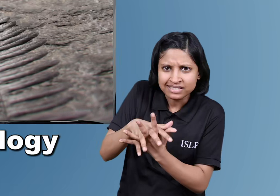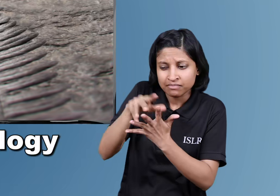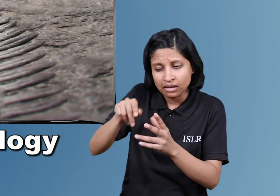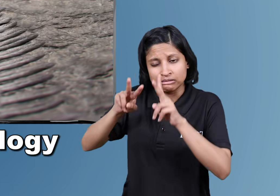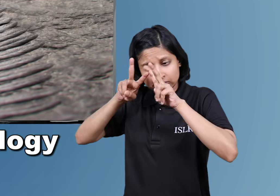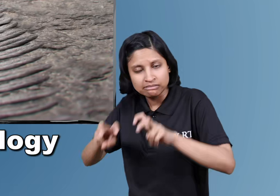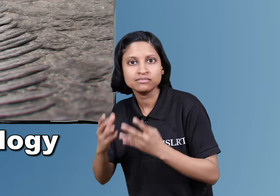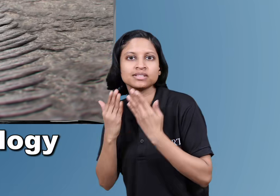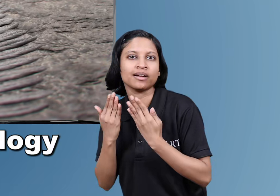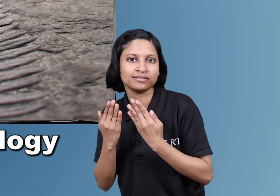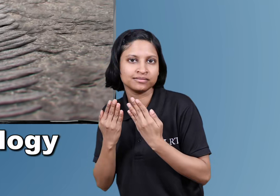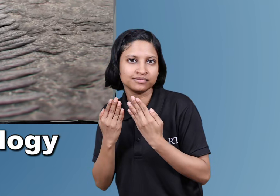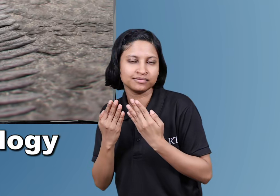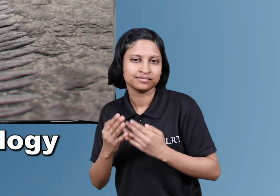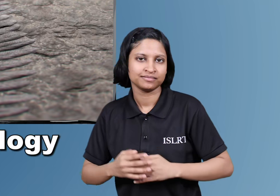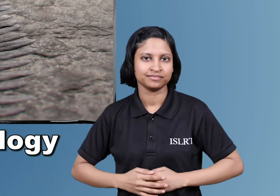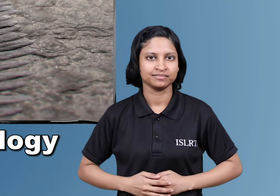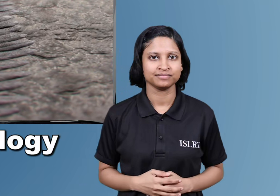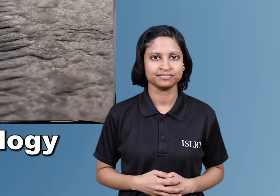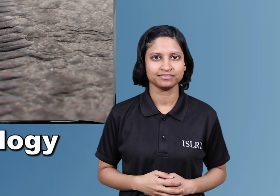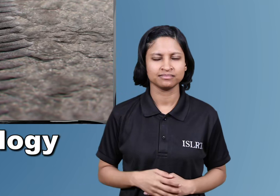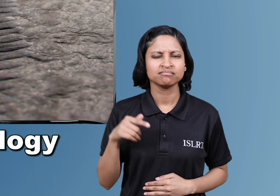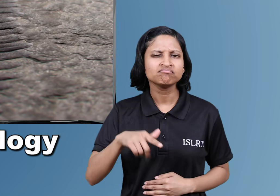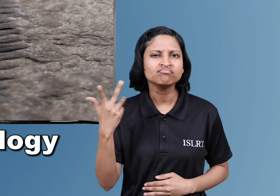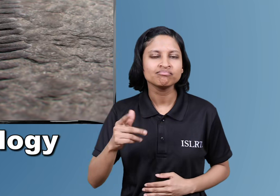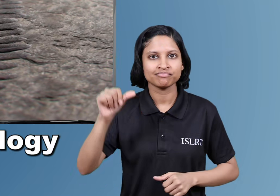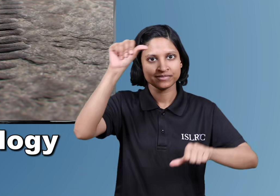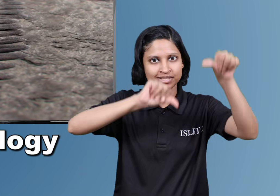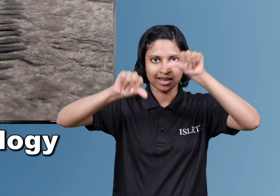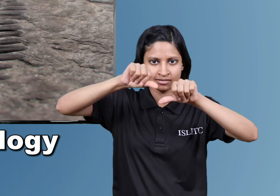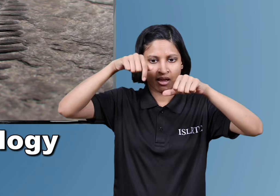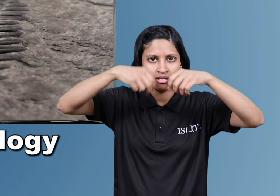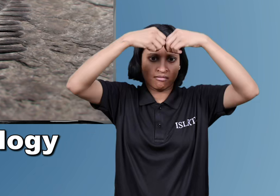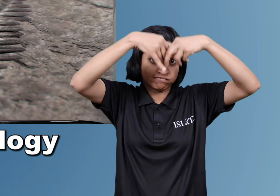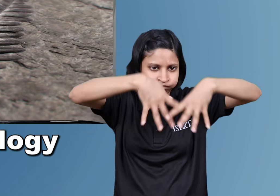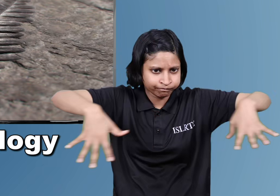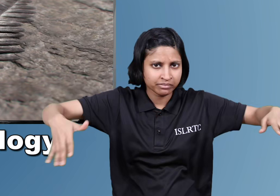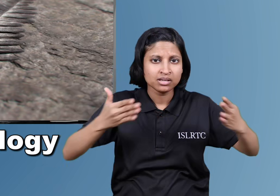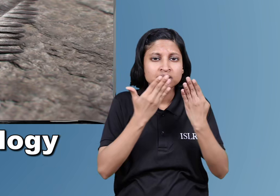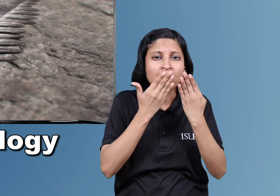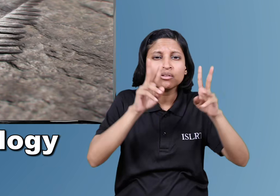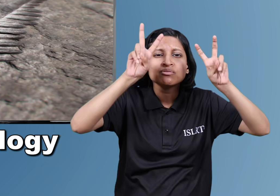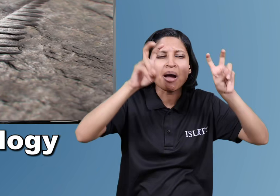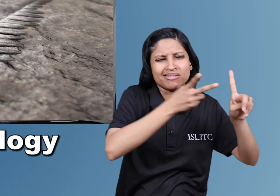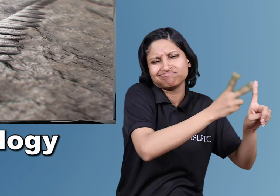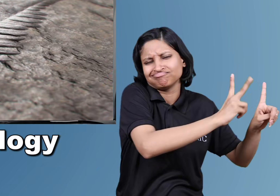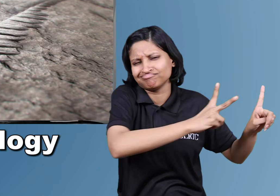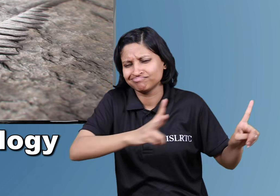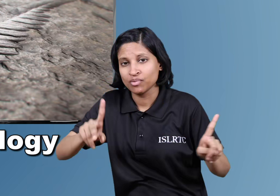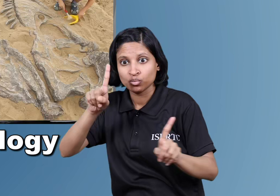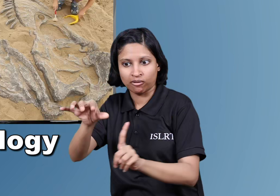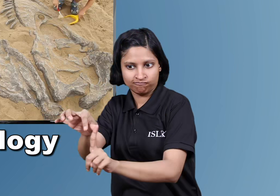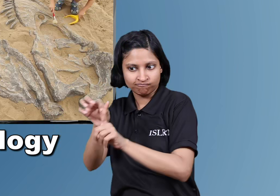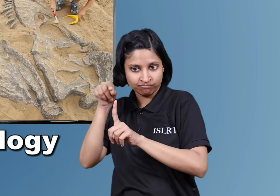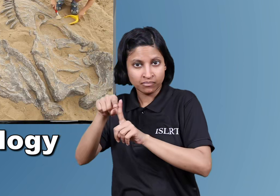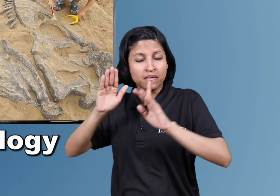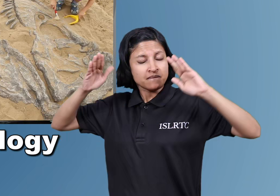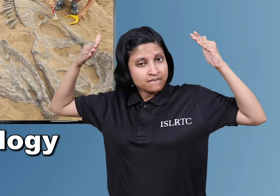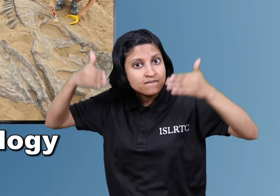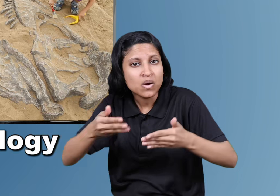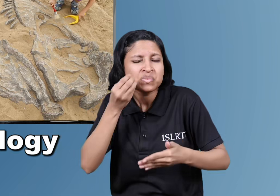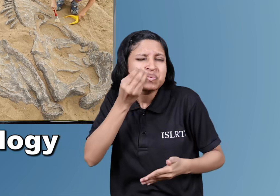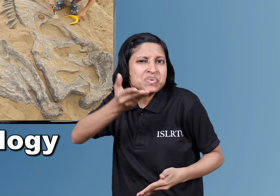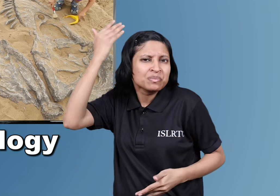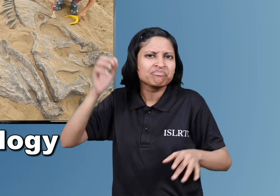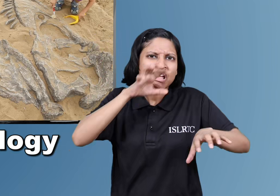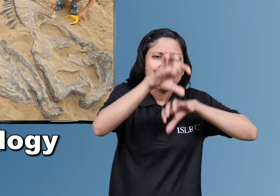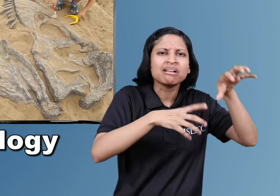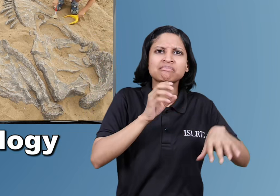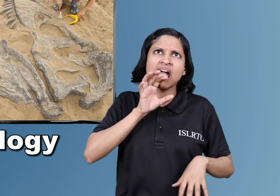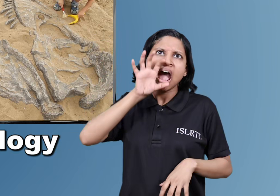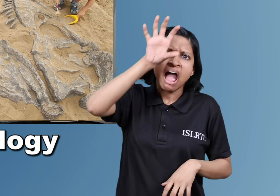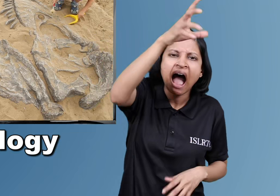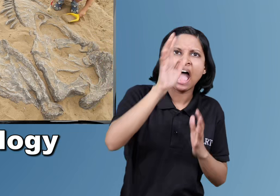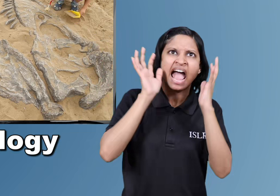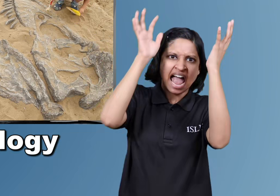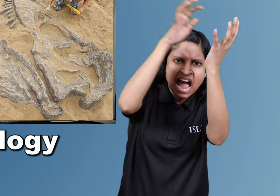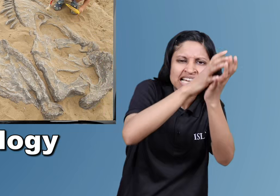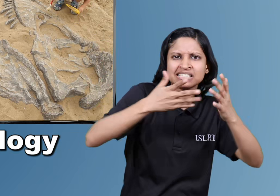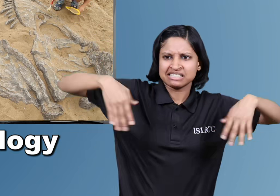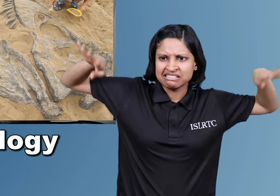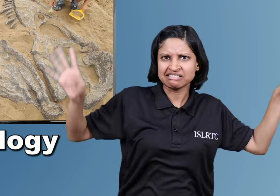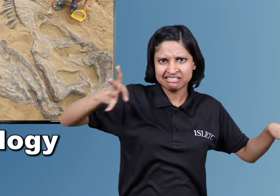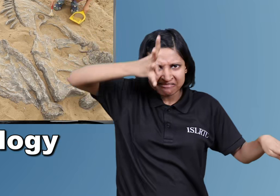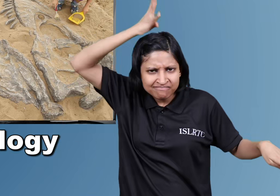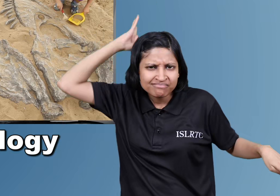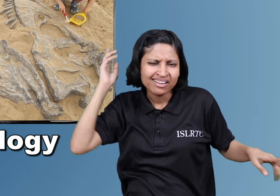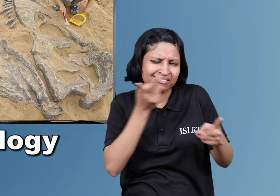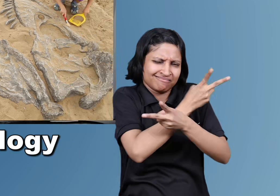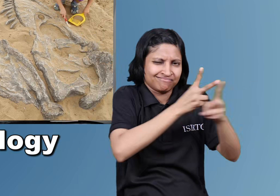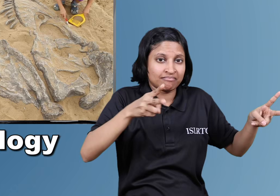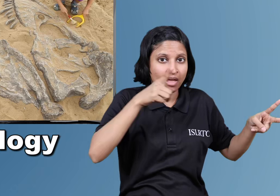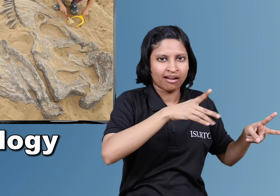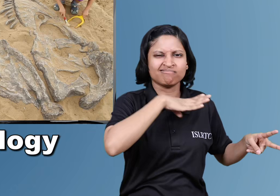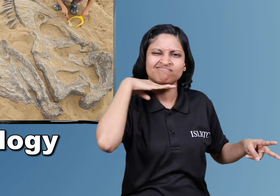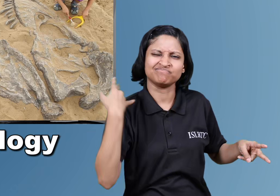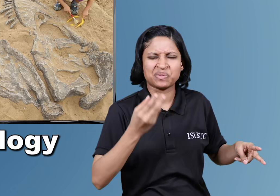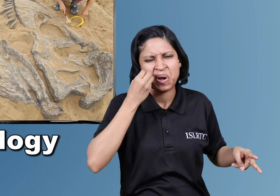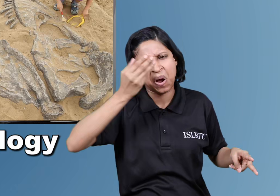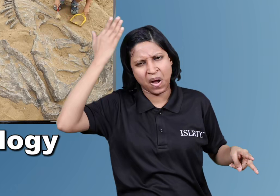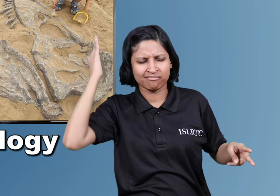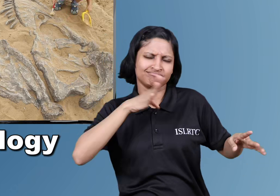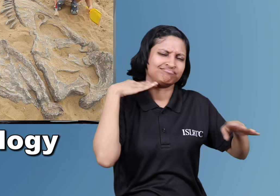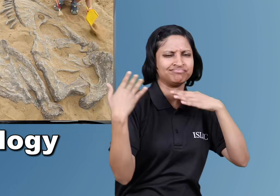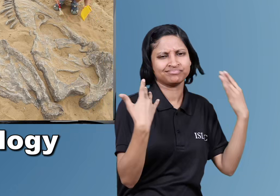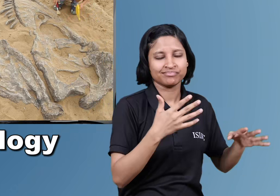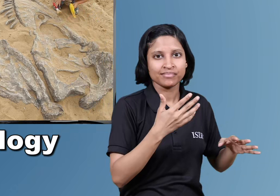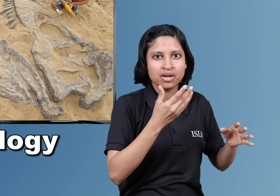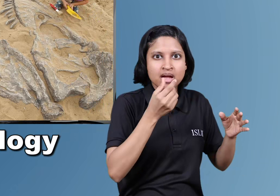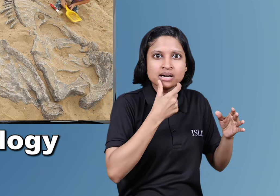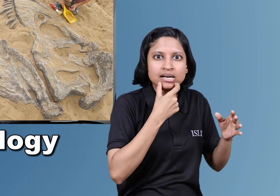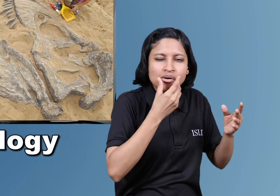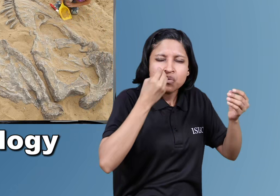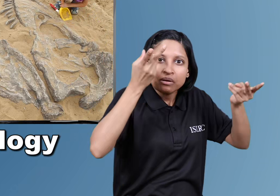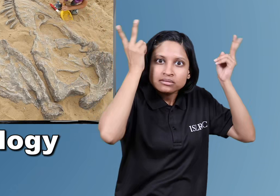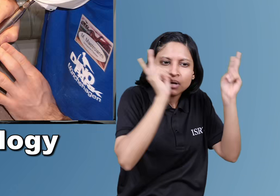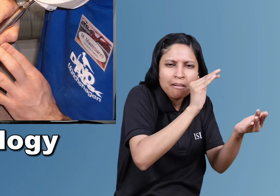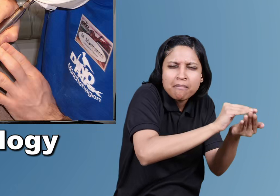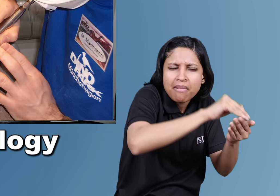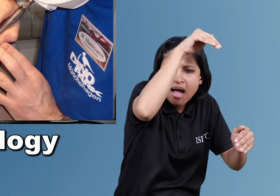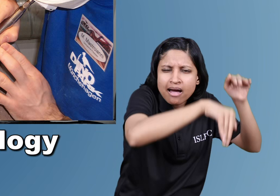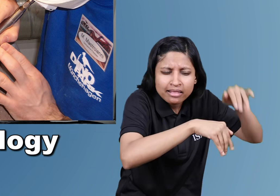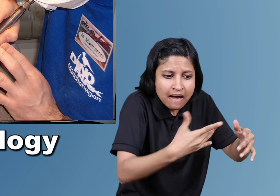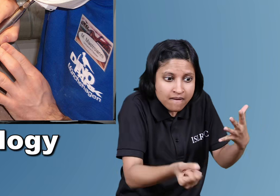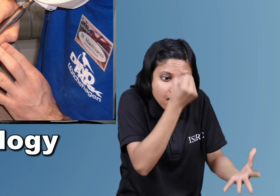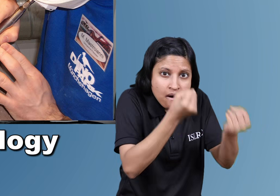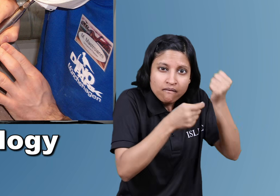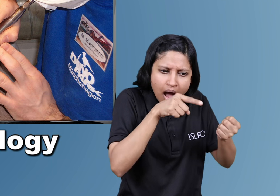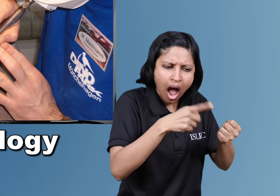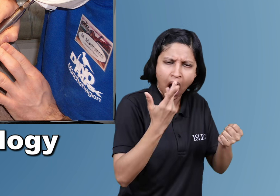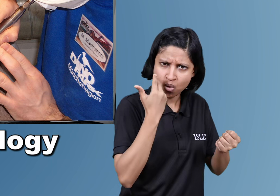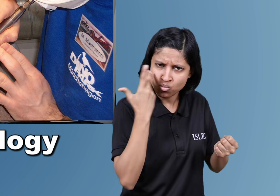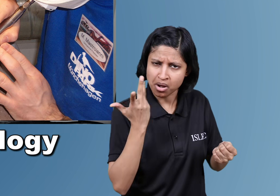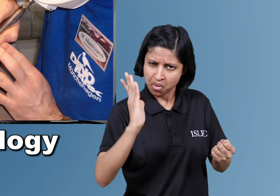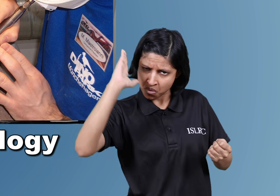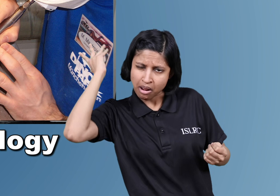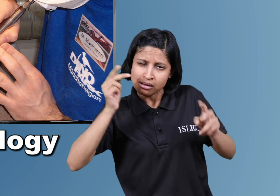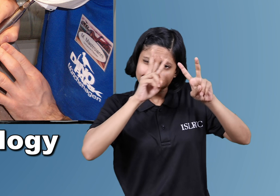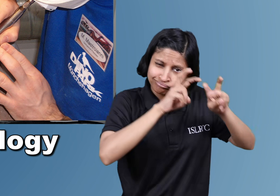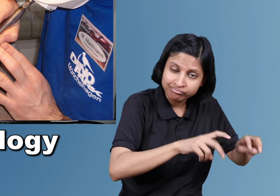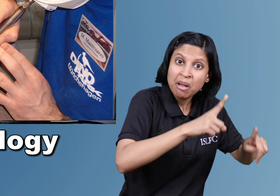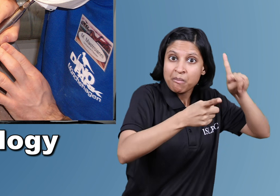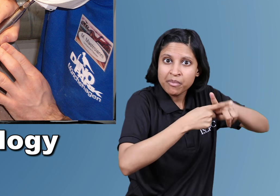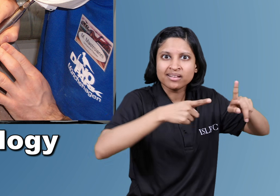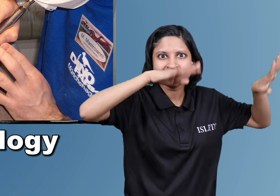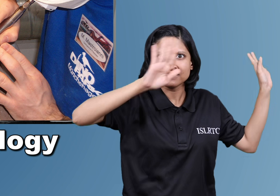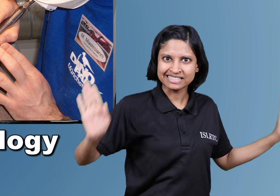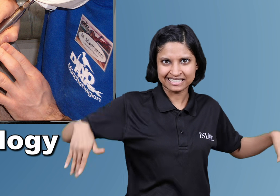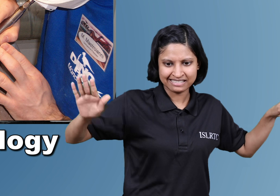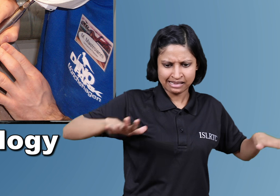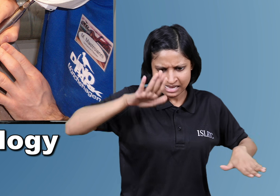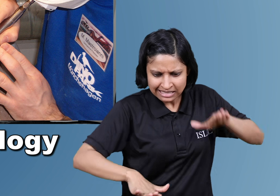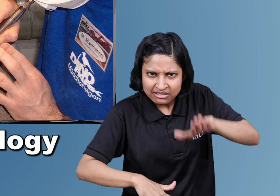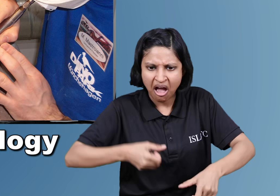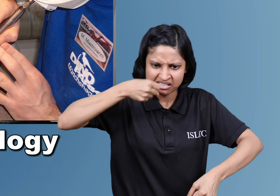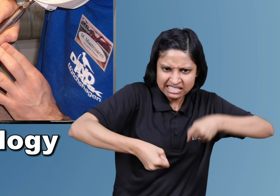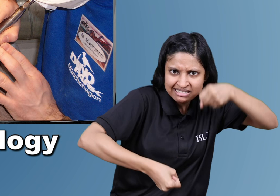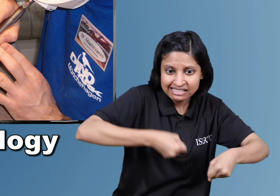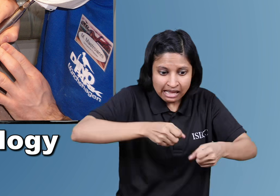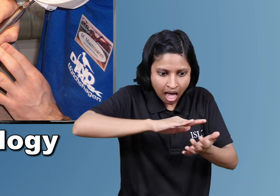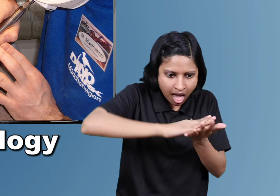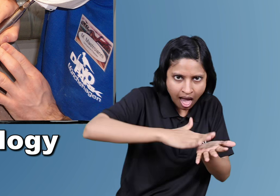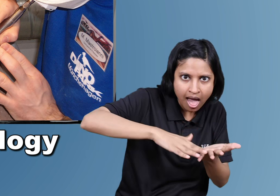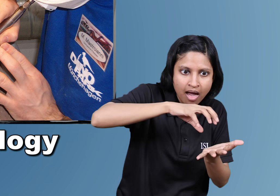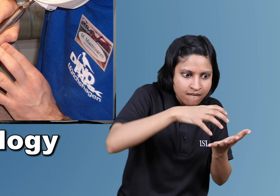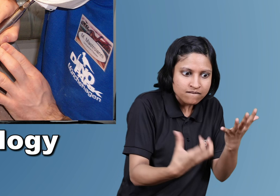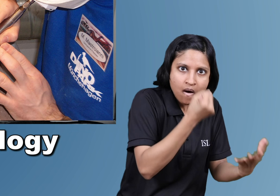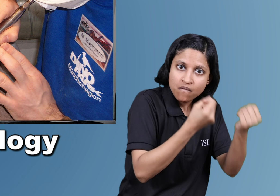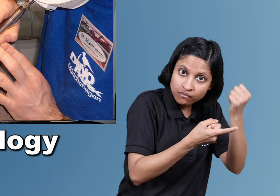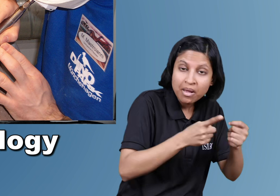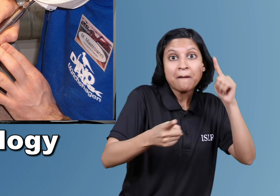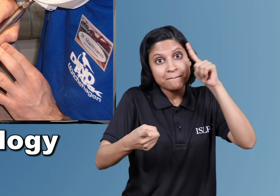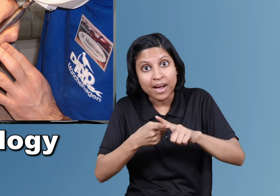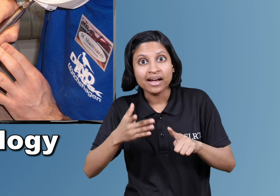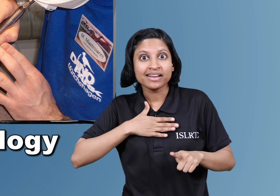Paleontology The branch of science concerned with the study of fossilized animals which includes various dinosaurs